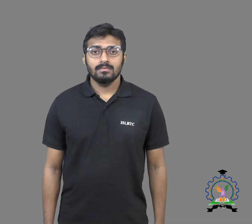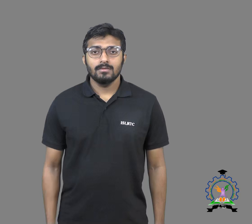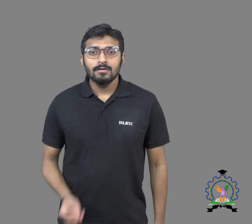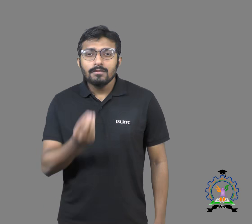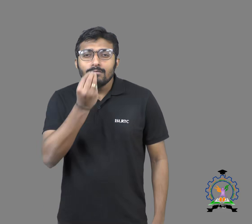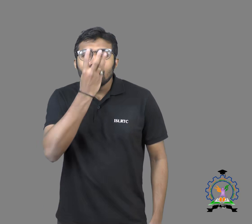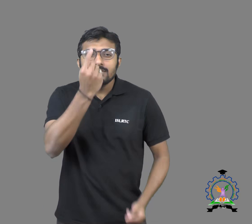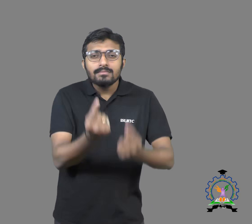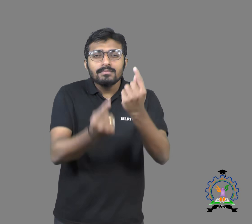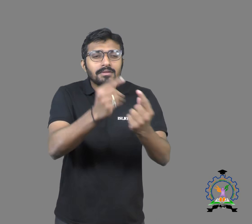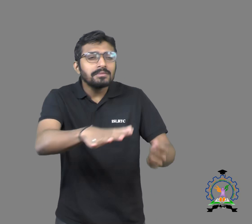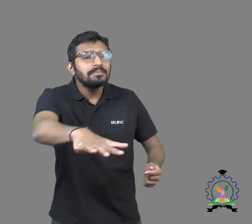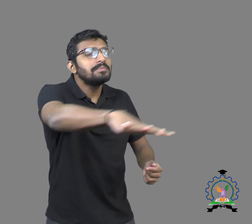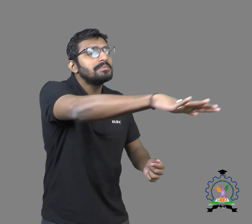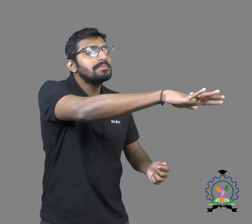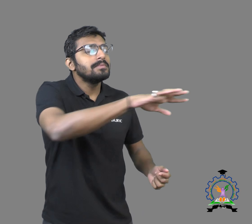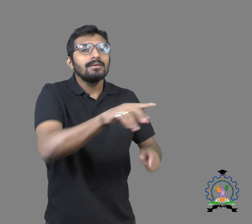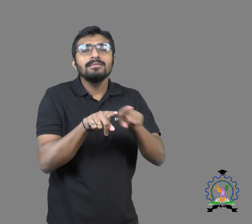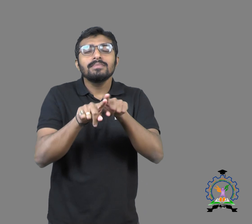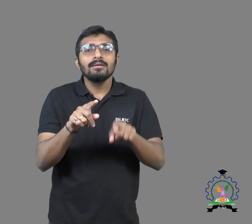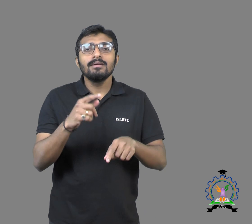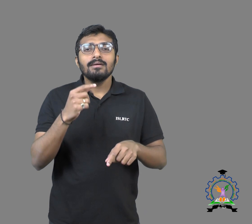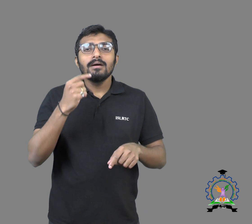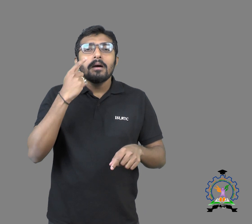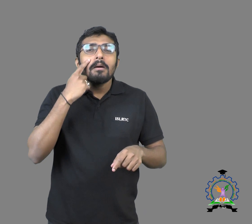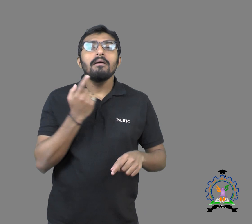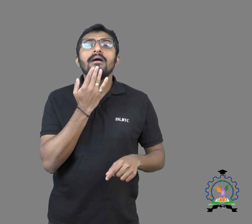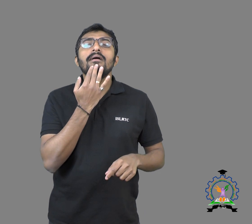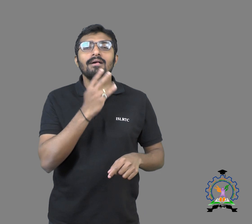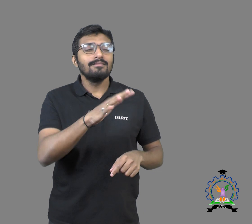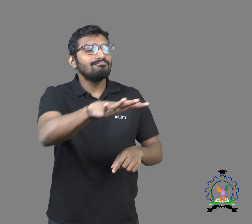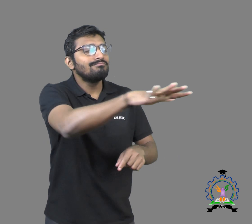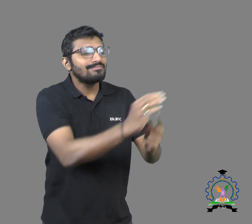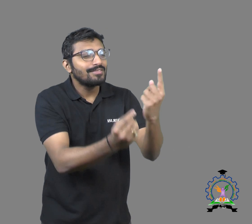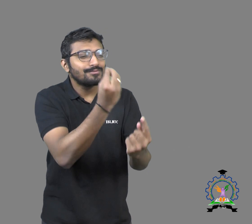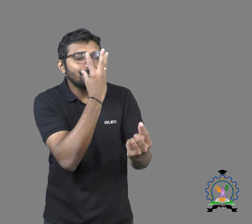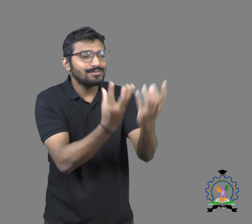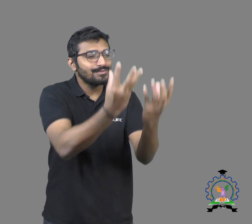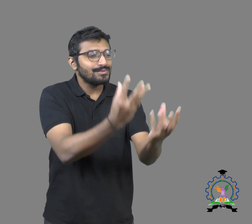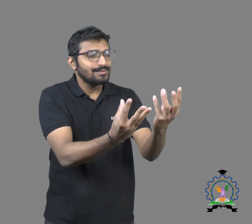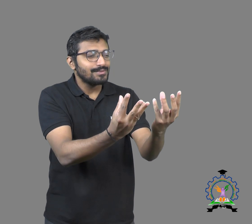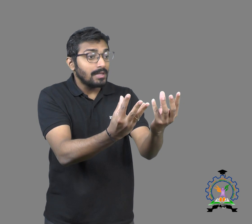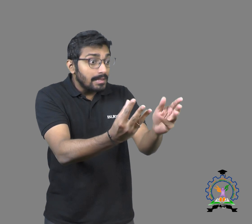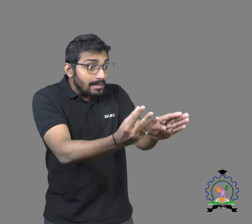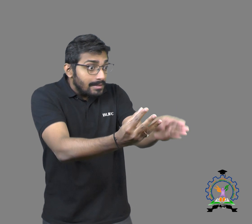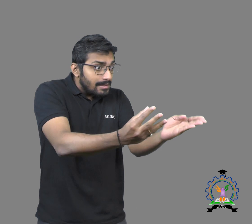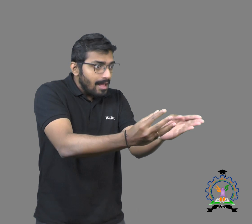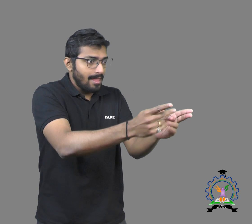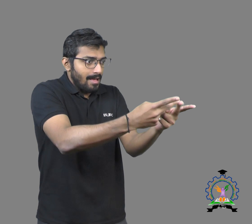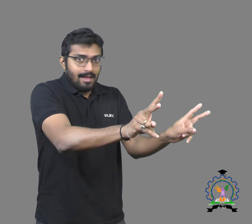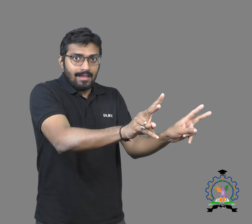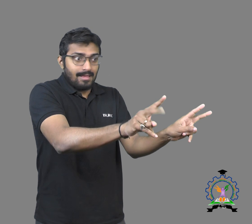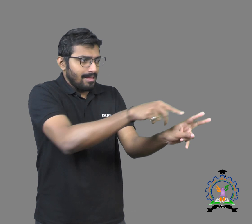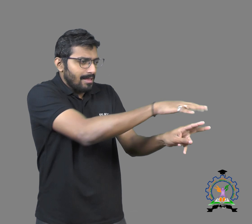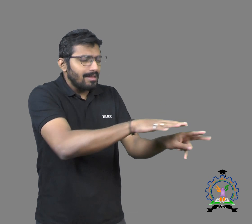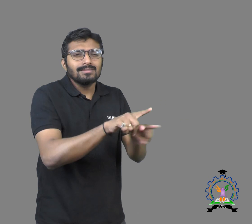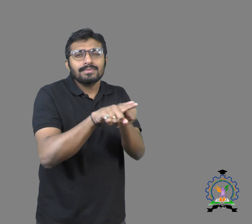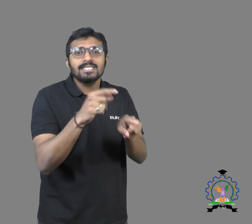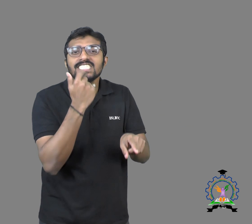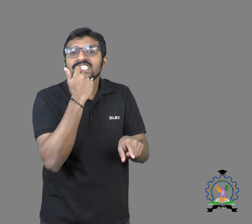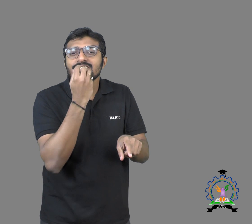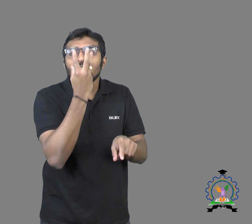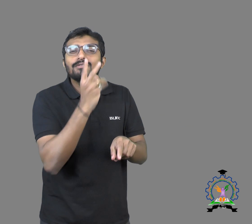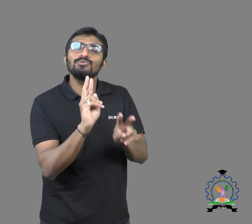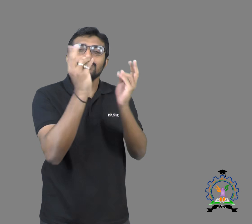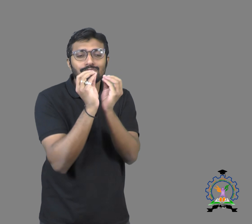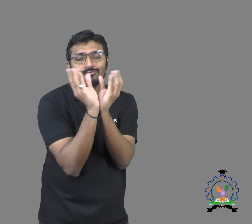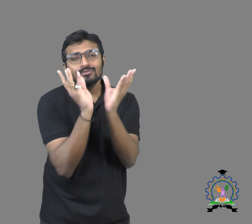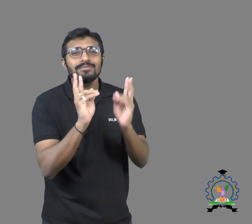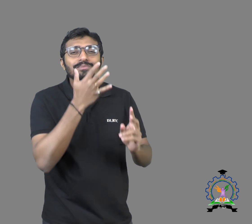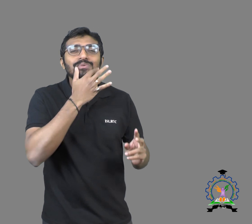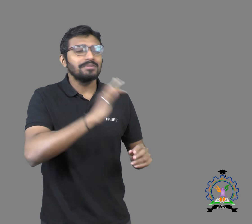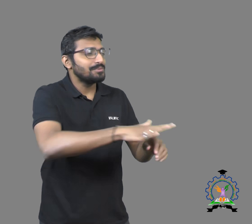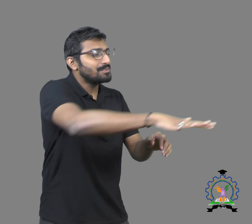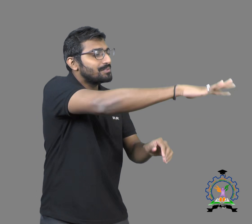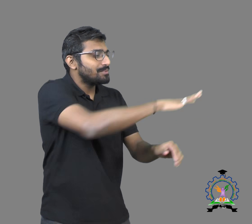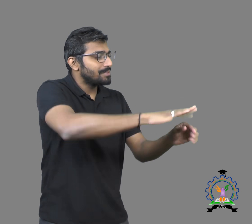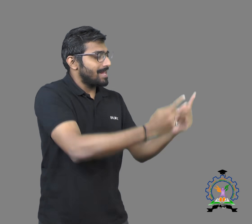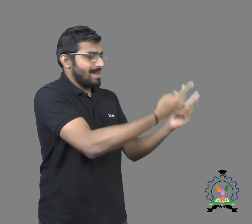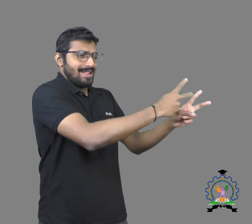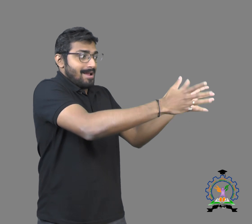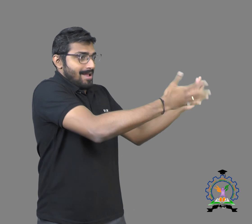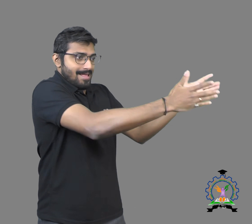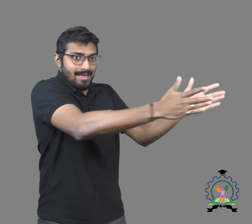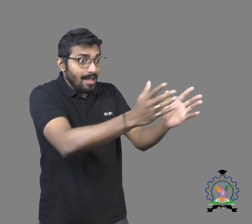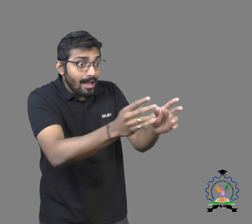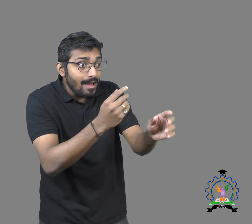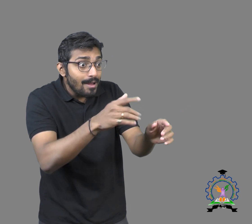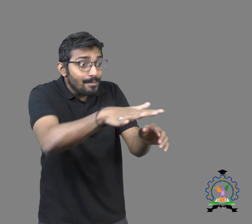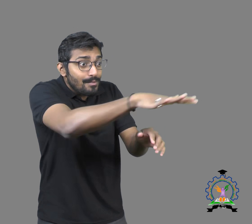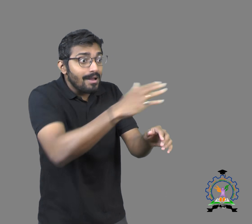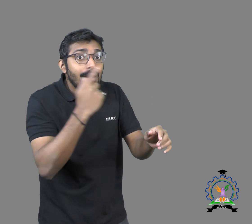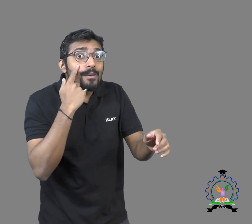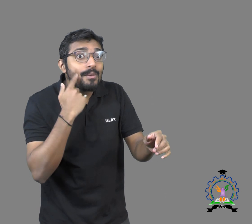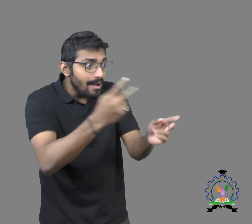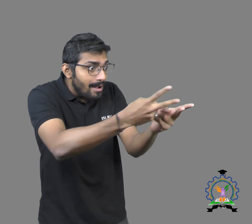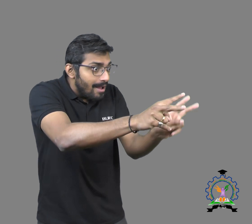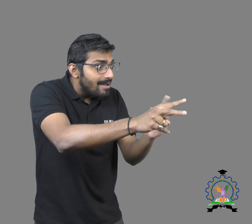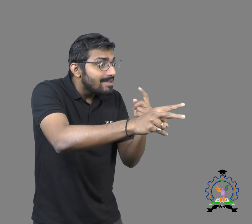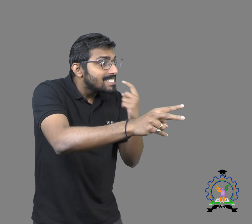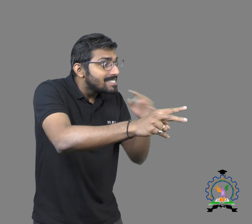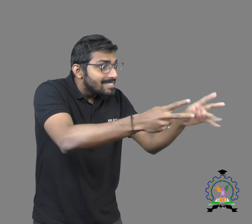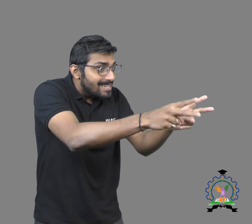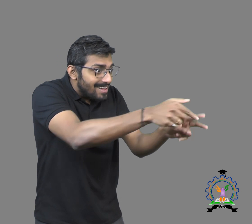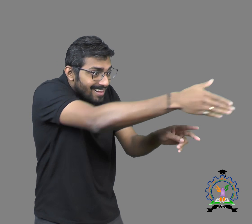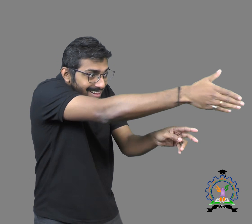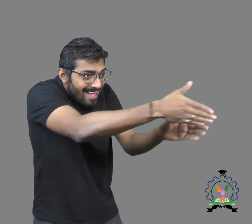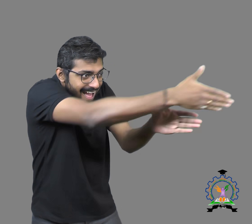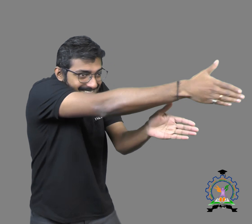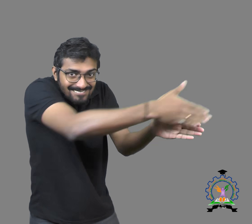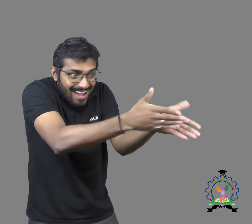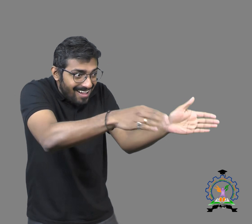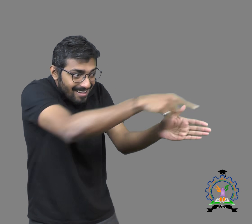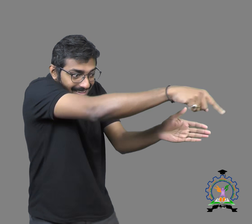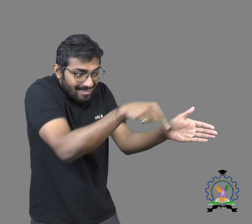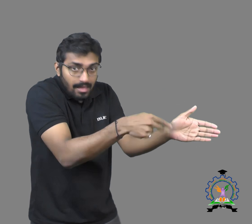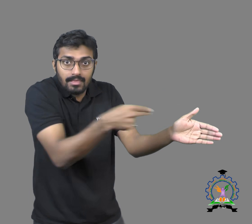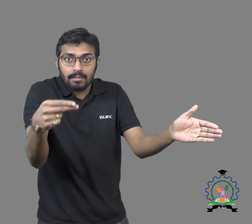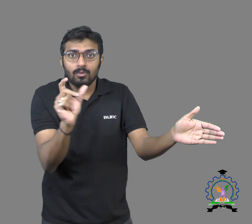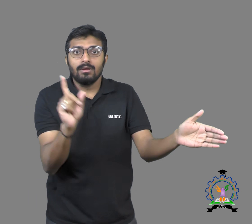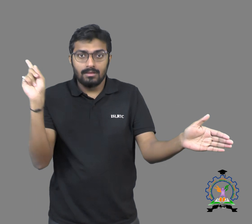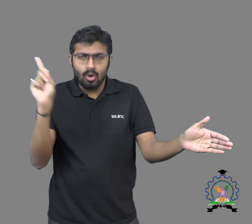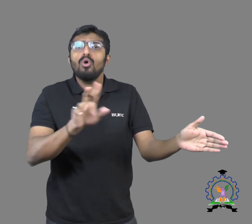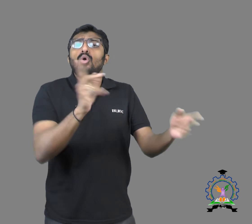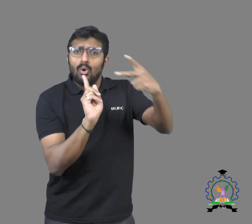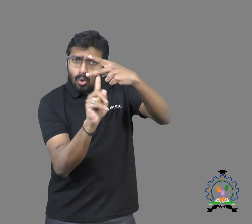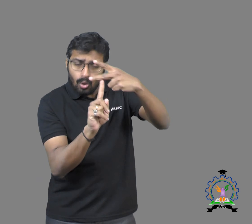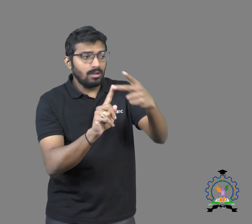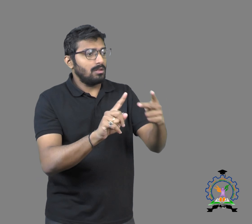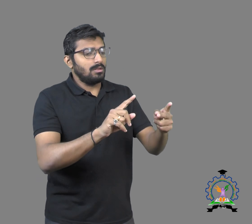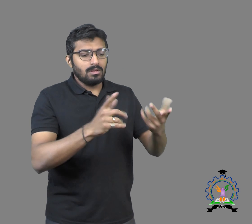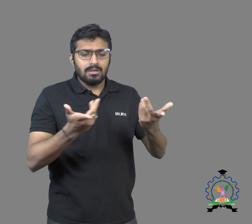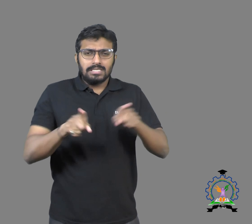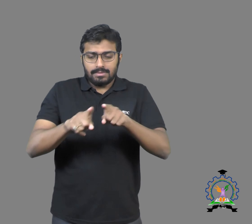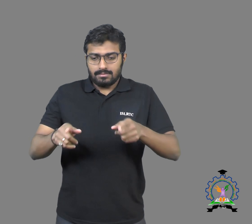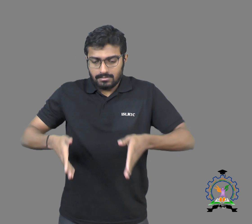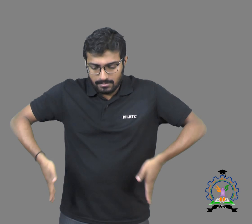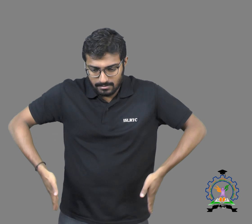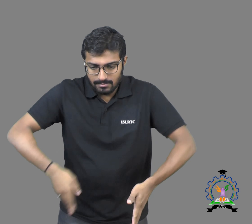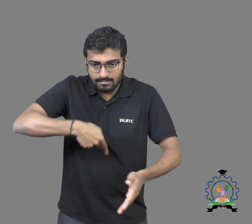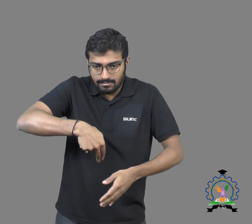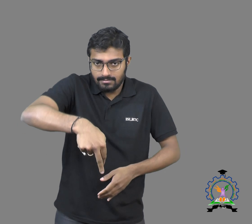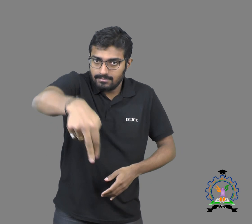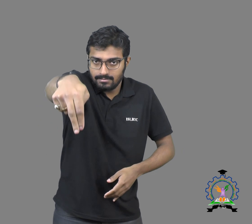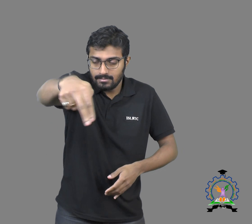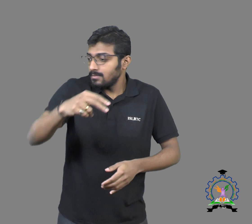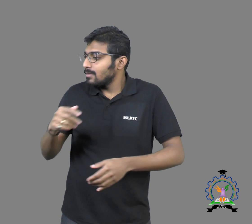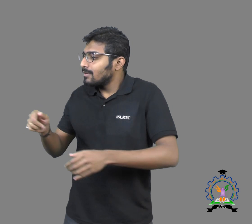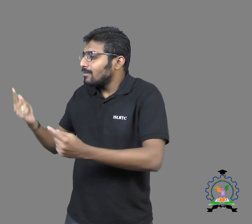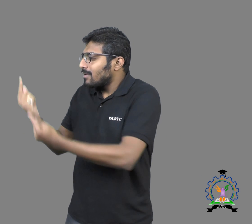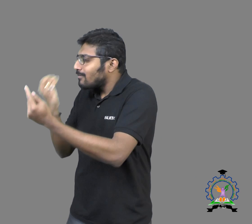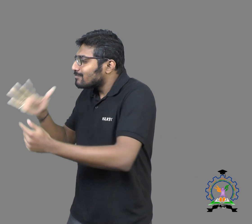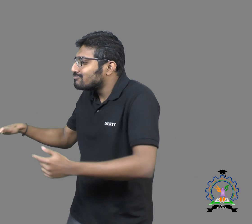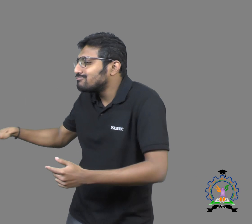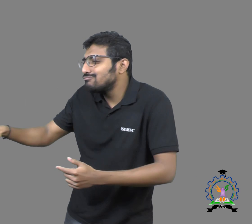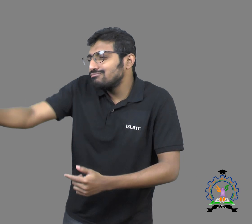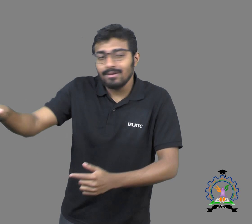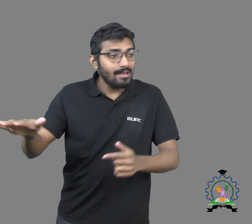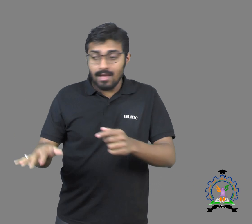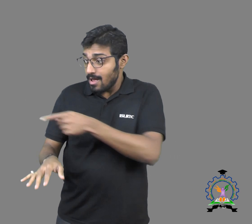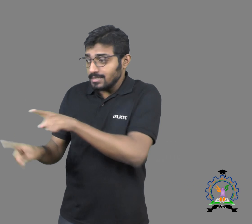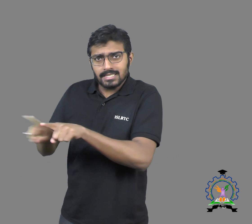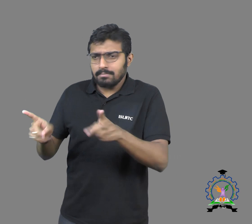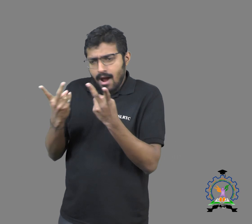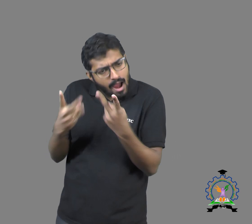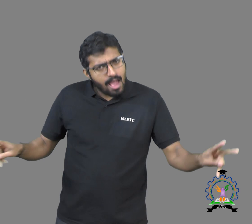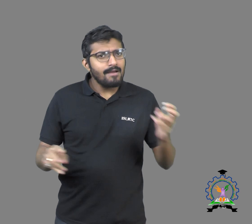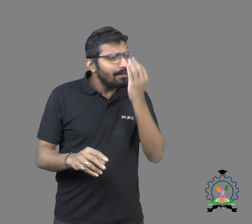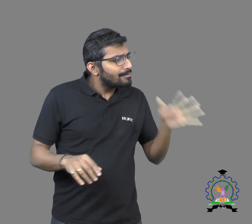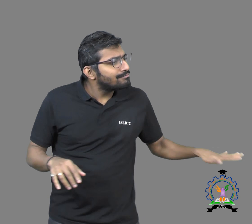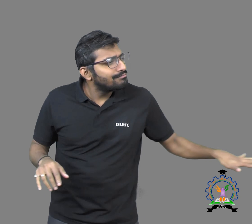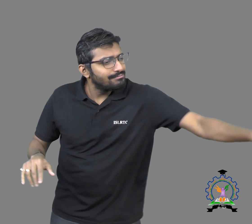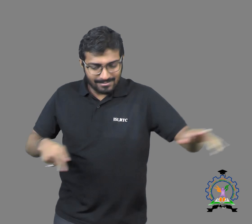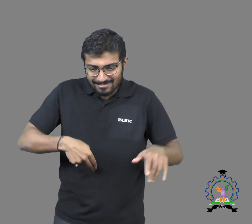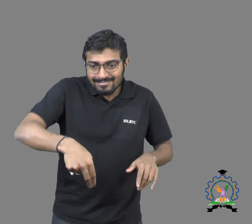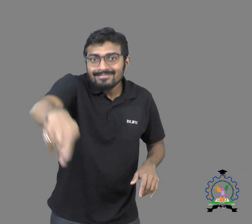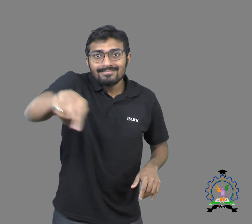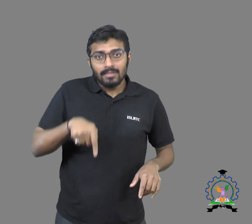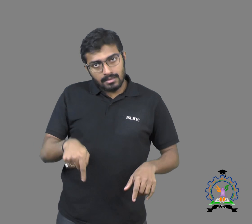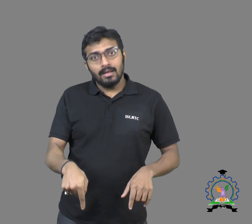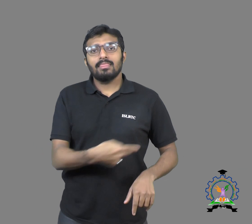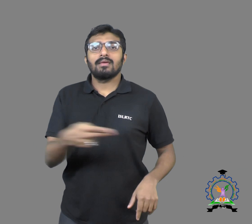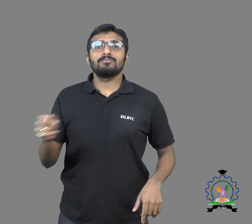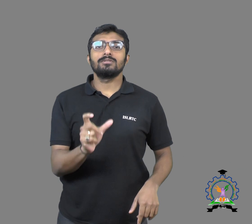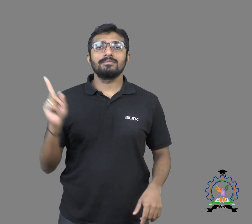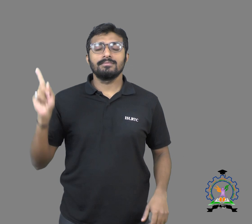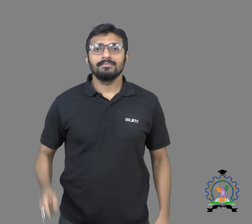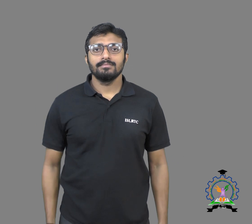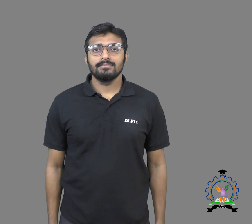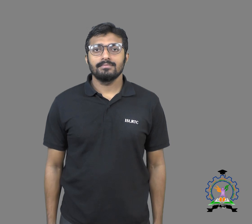Edging